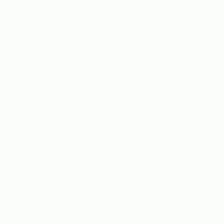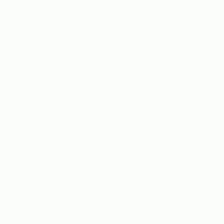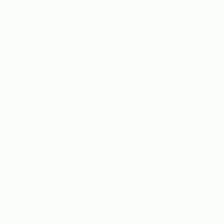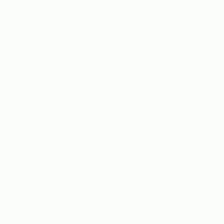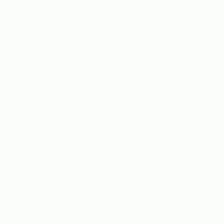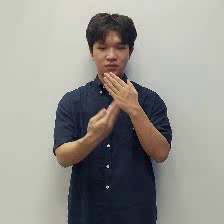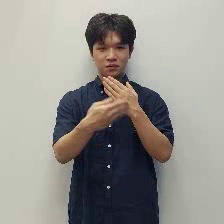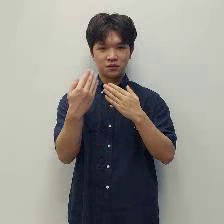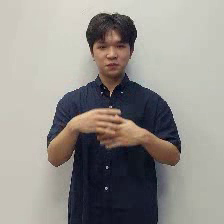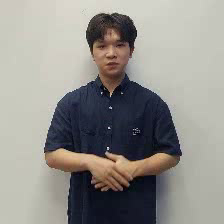Dễ